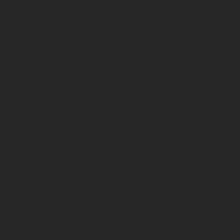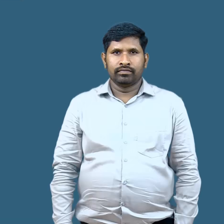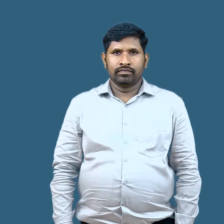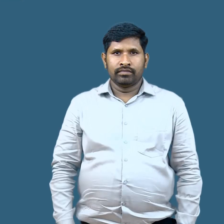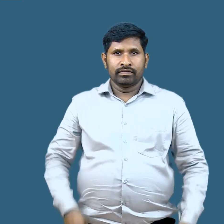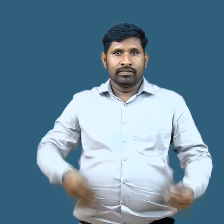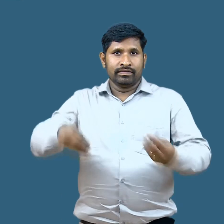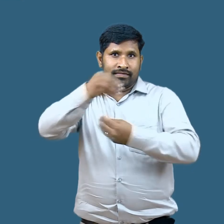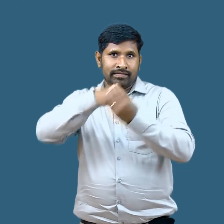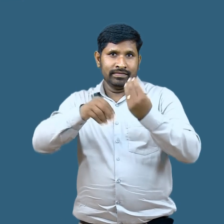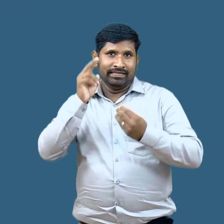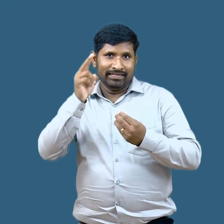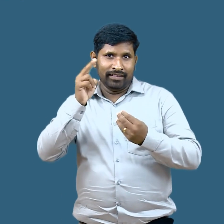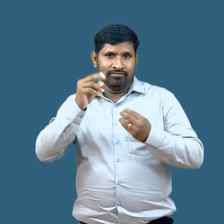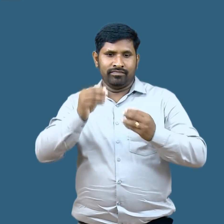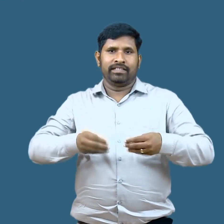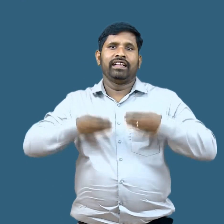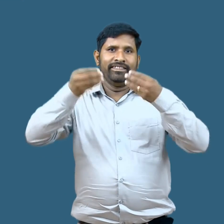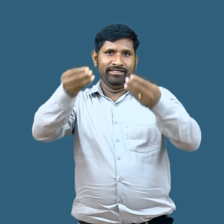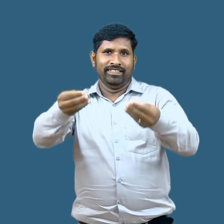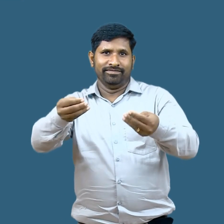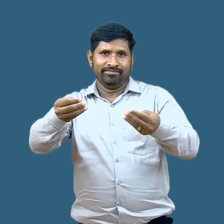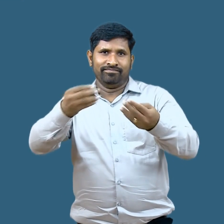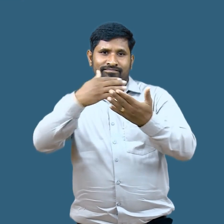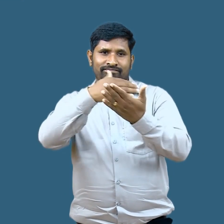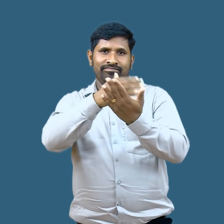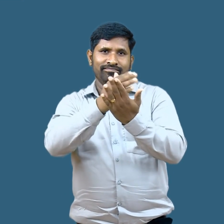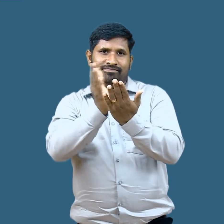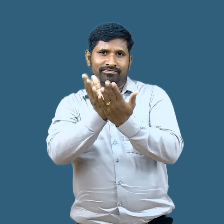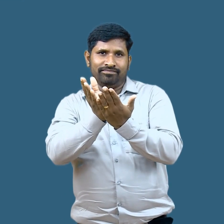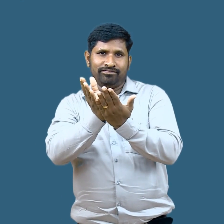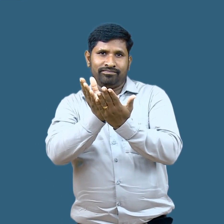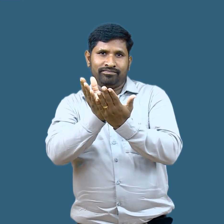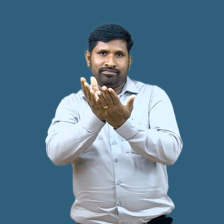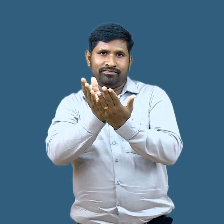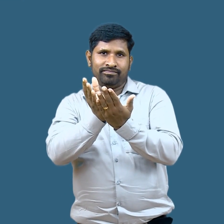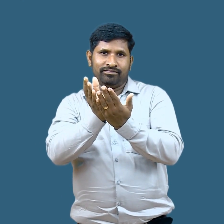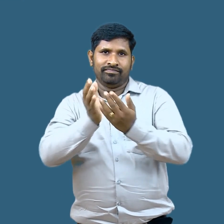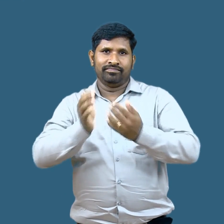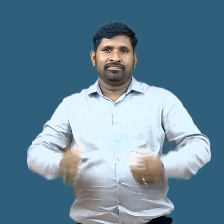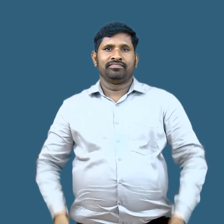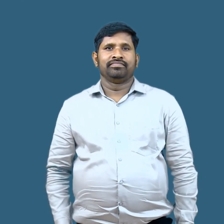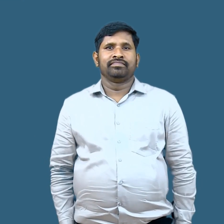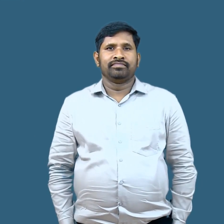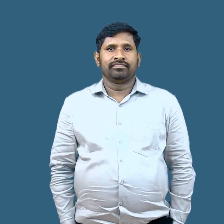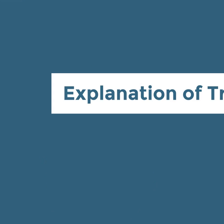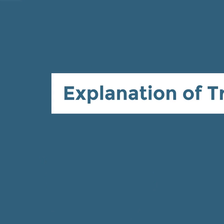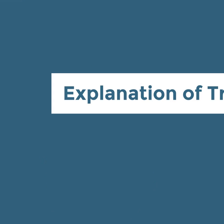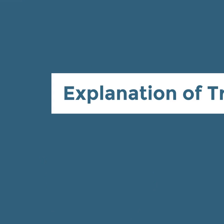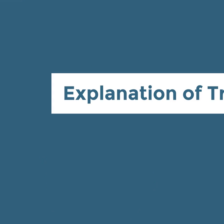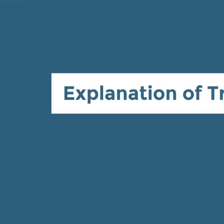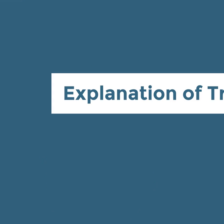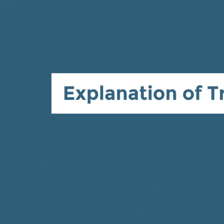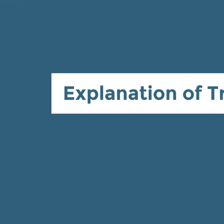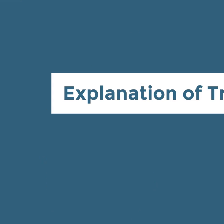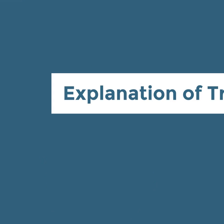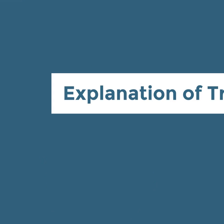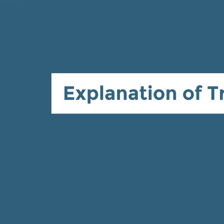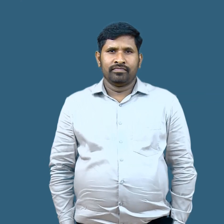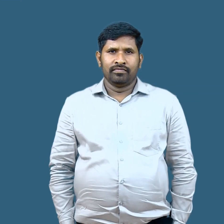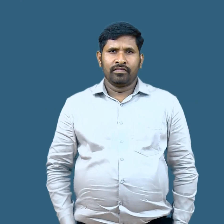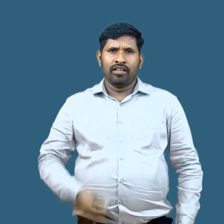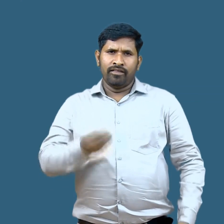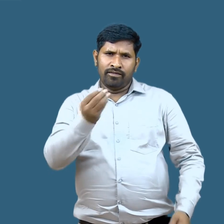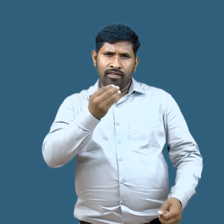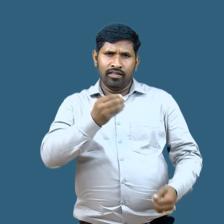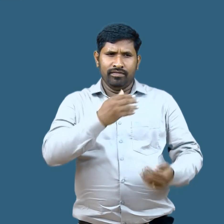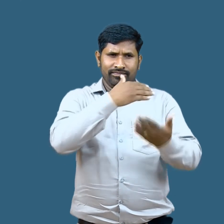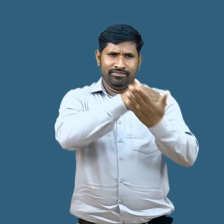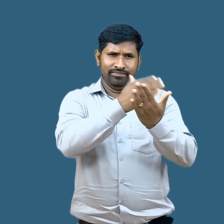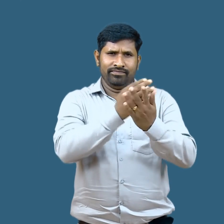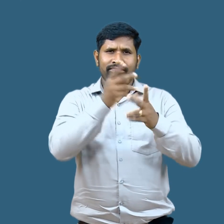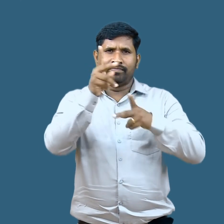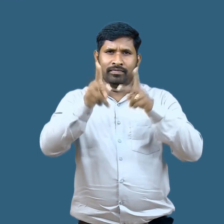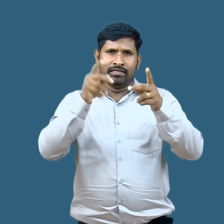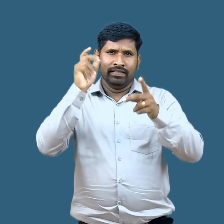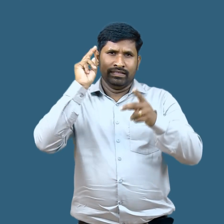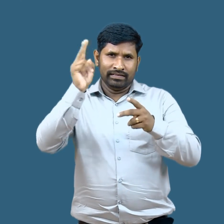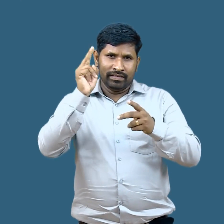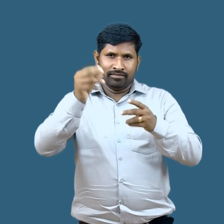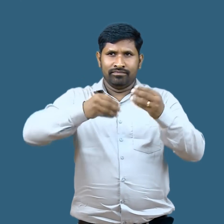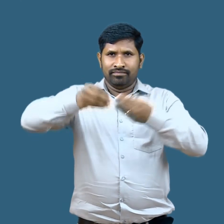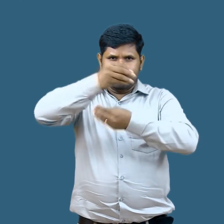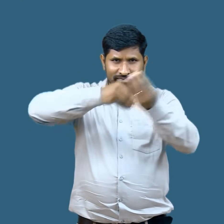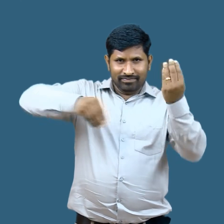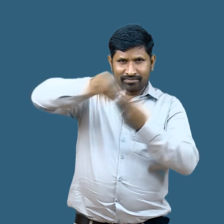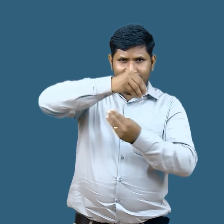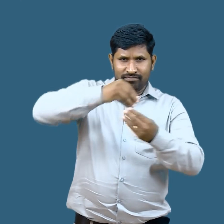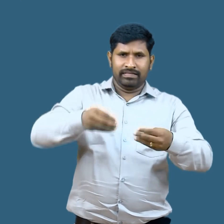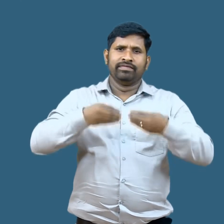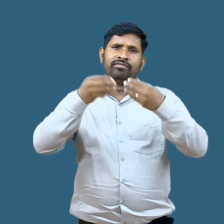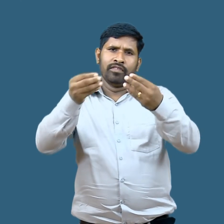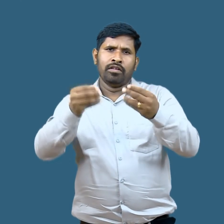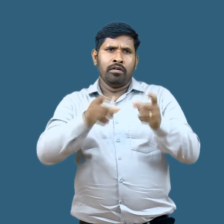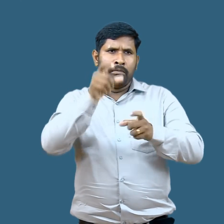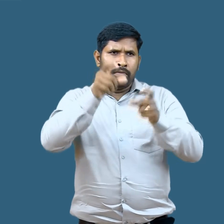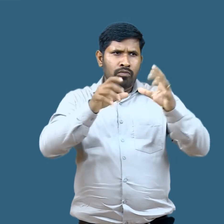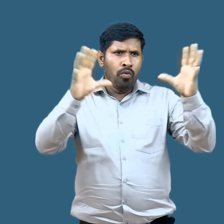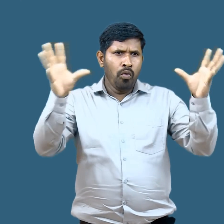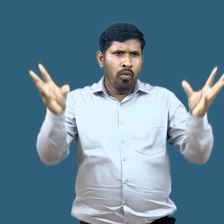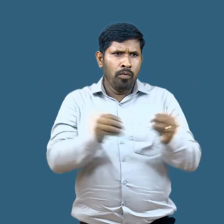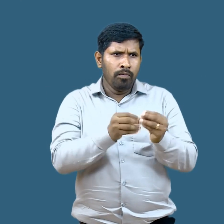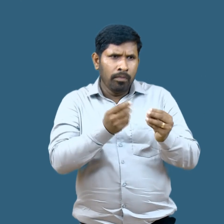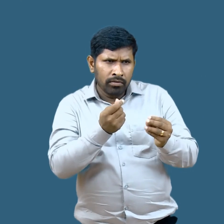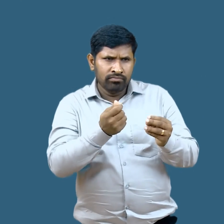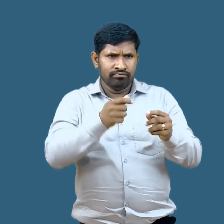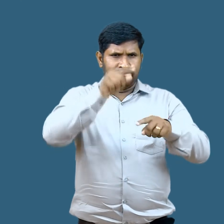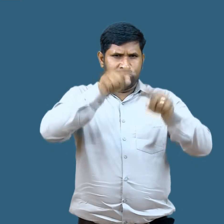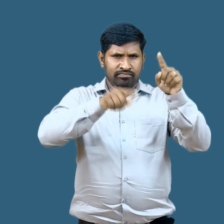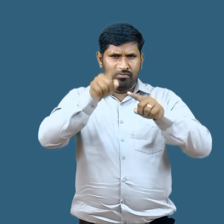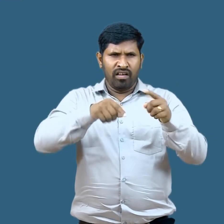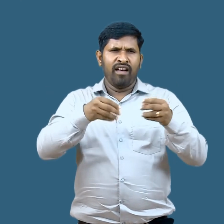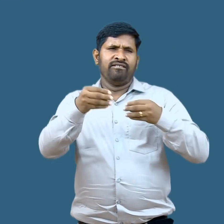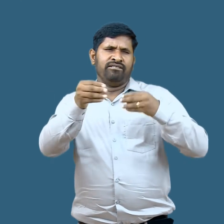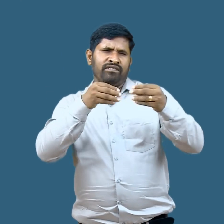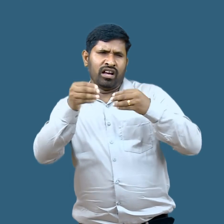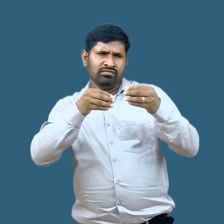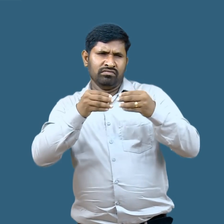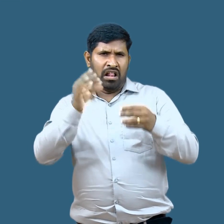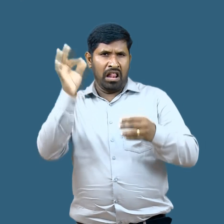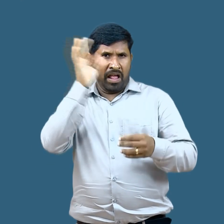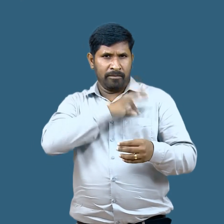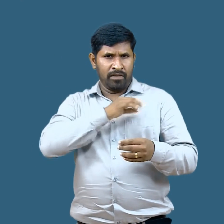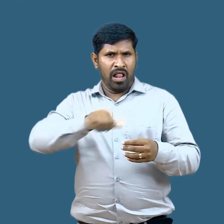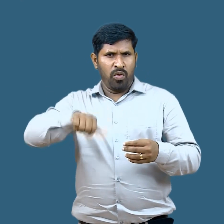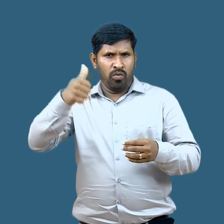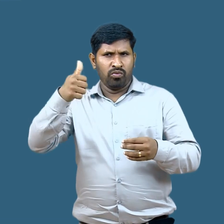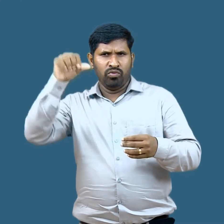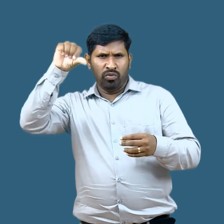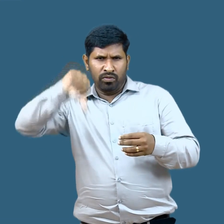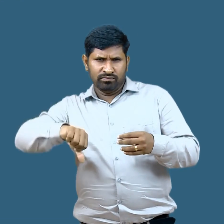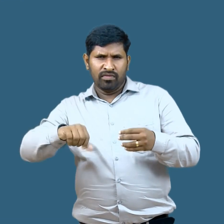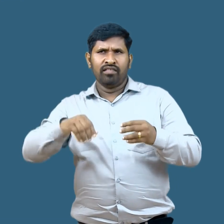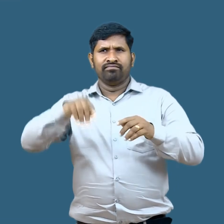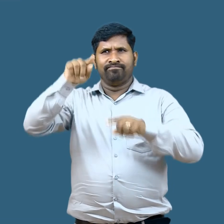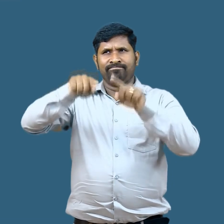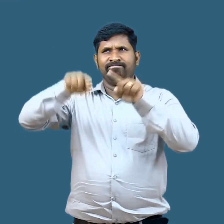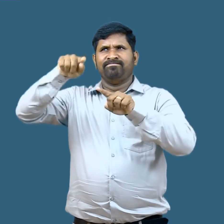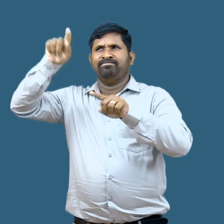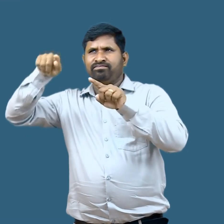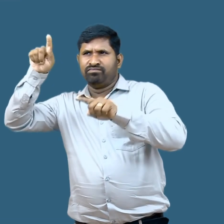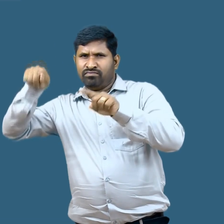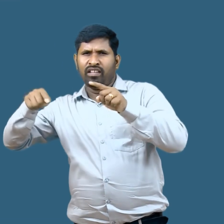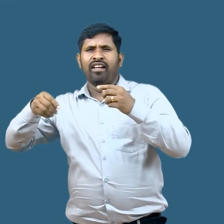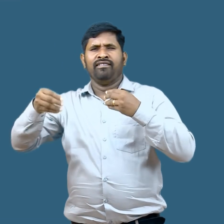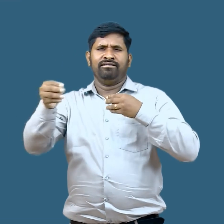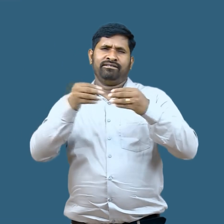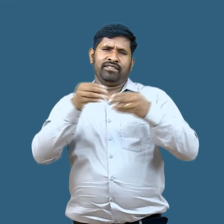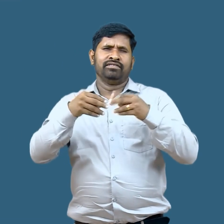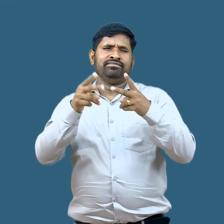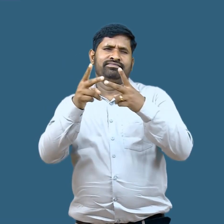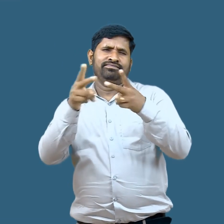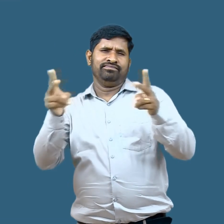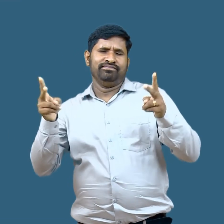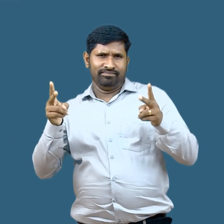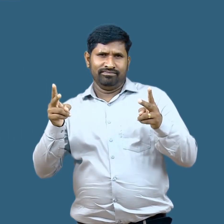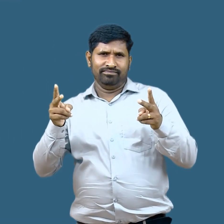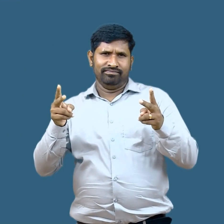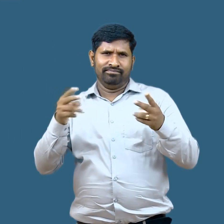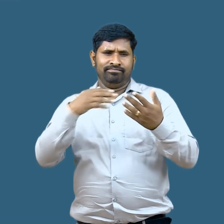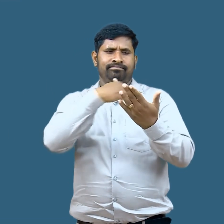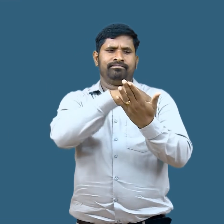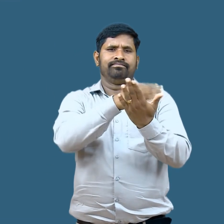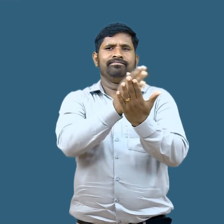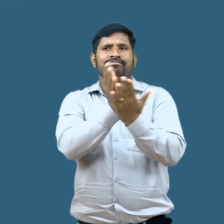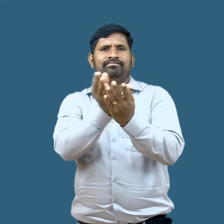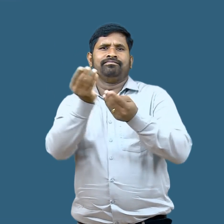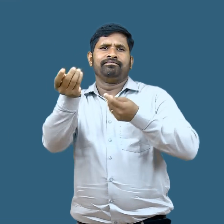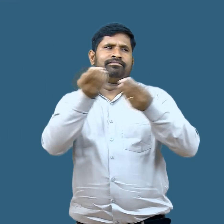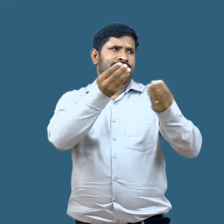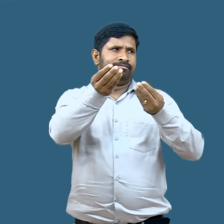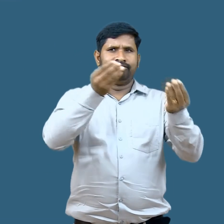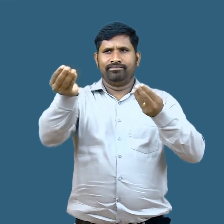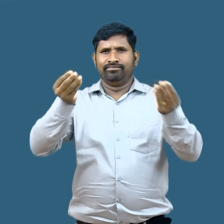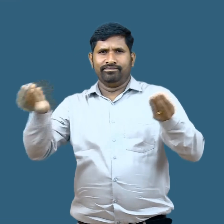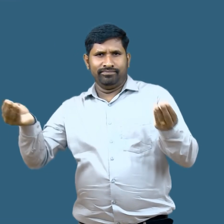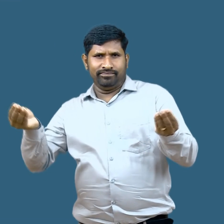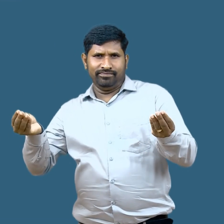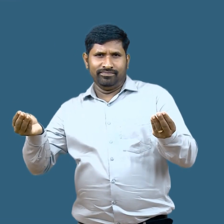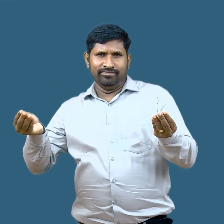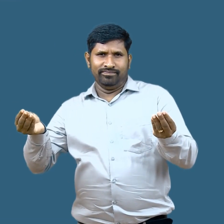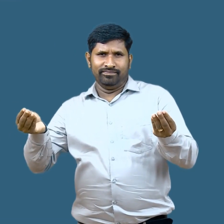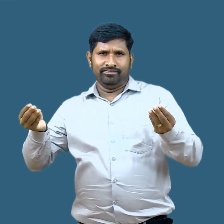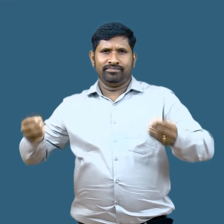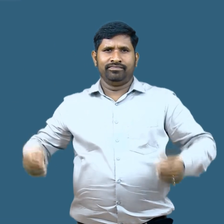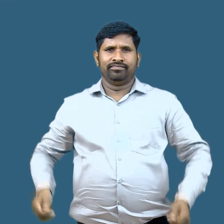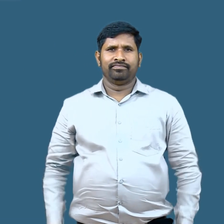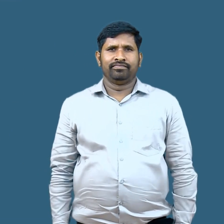Trade Allocation